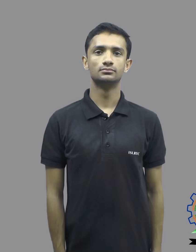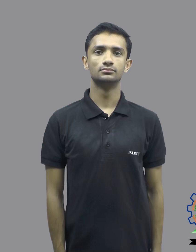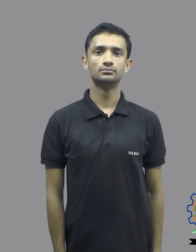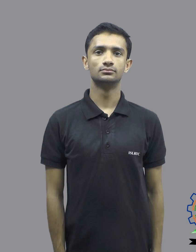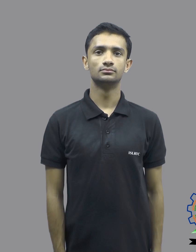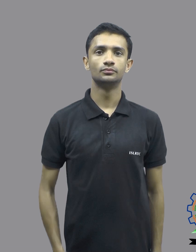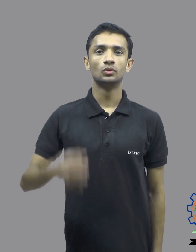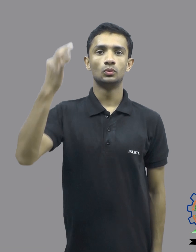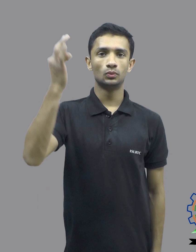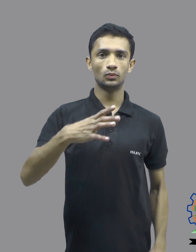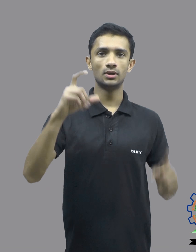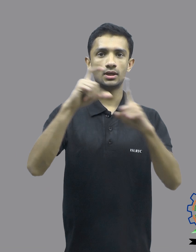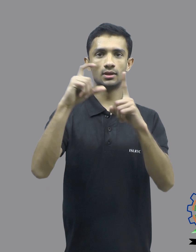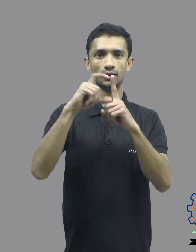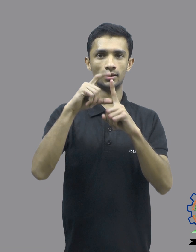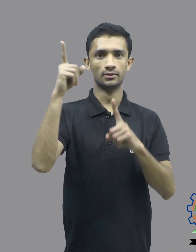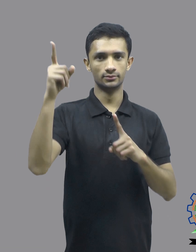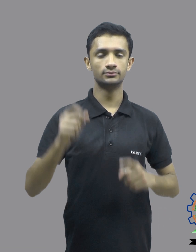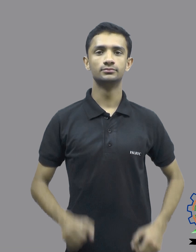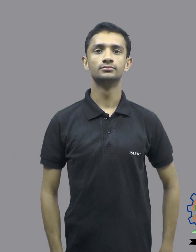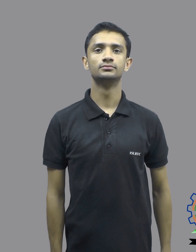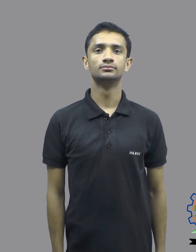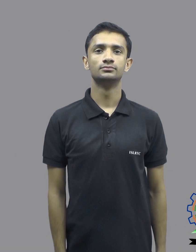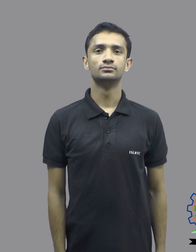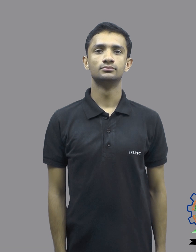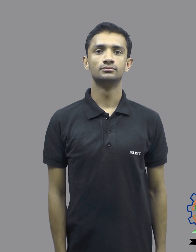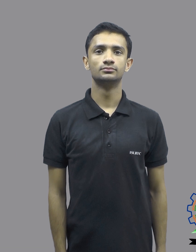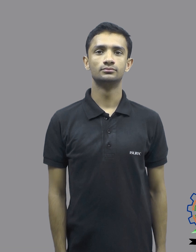New Delhi